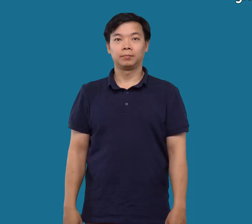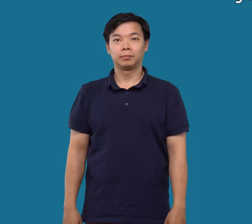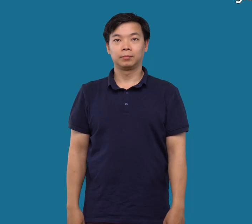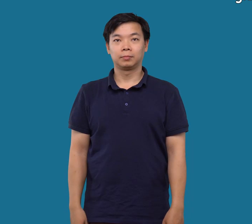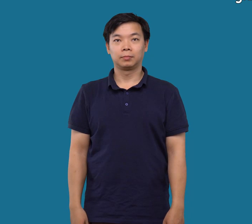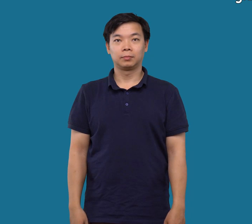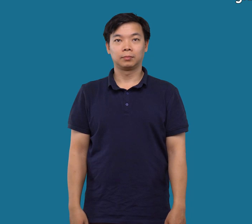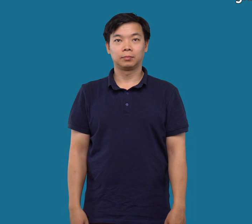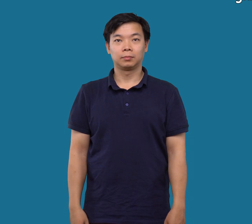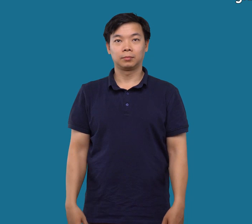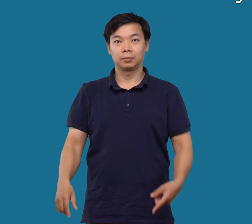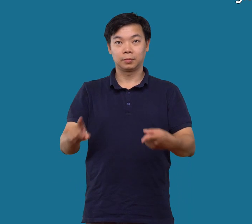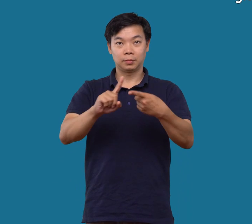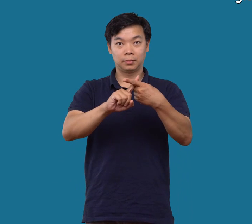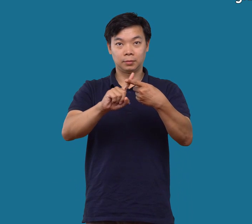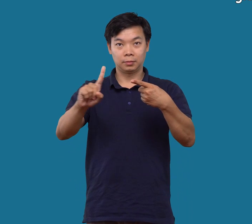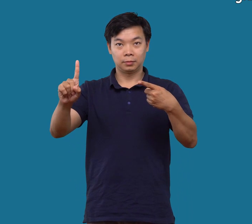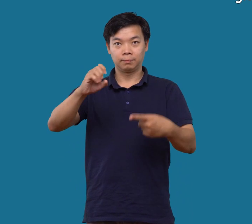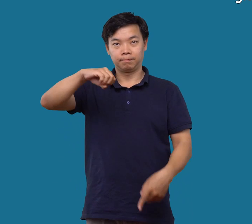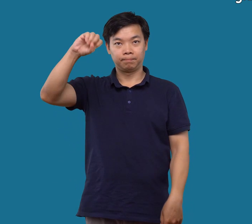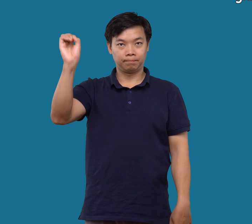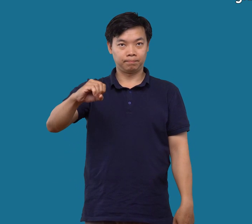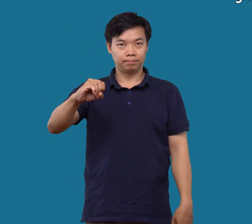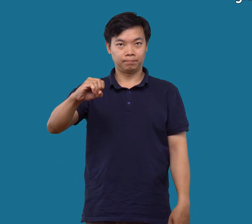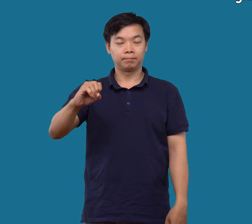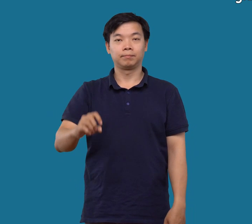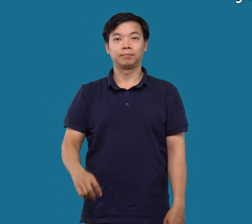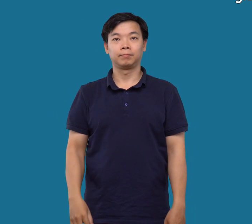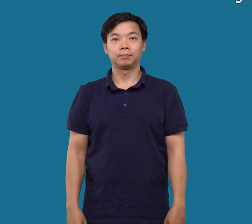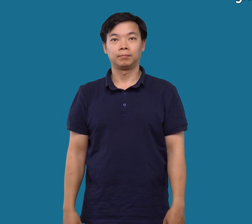giá trị phần trăm